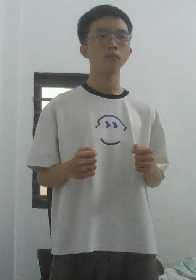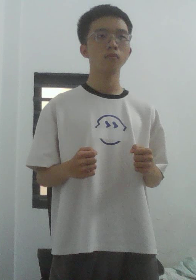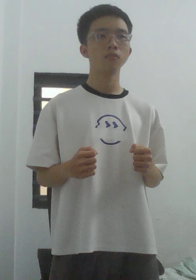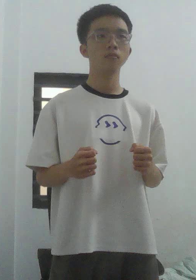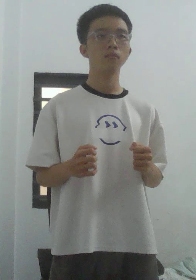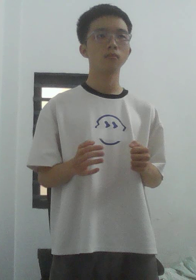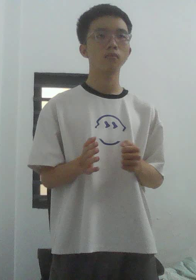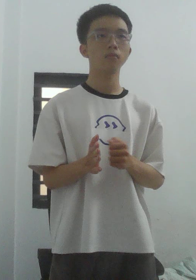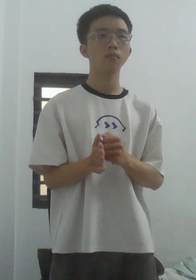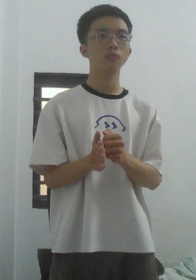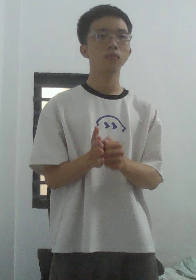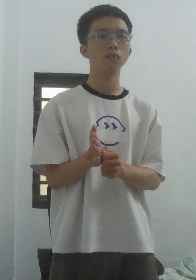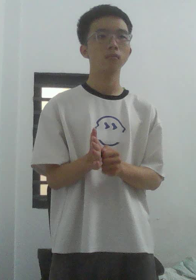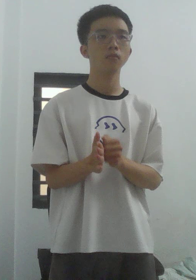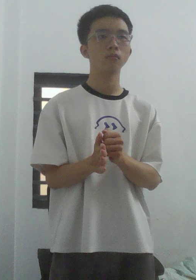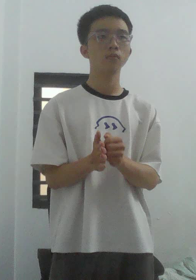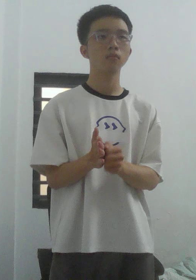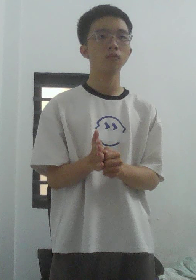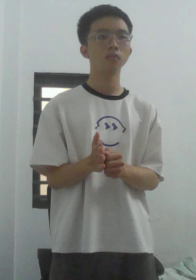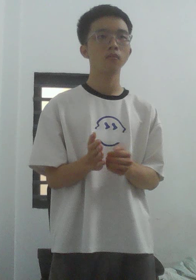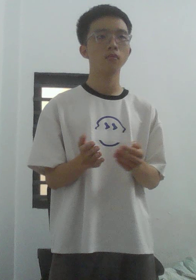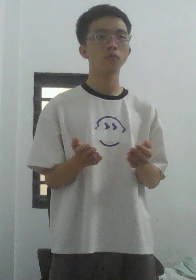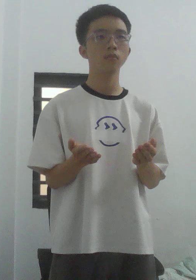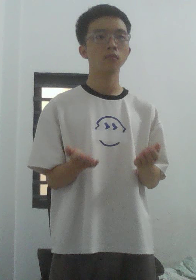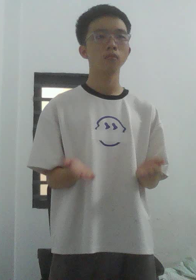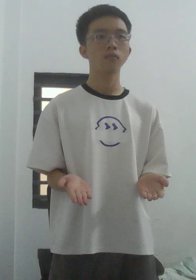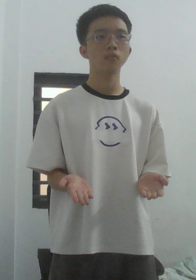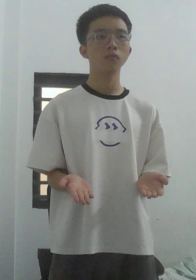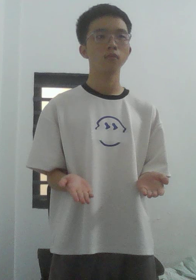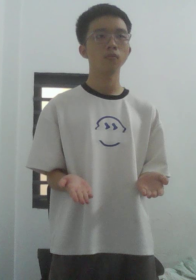thang nay